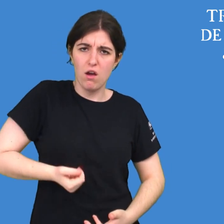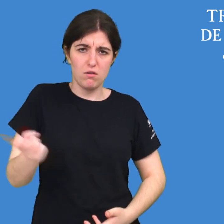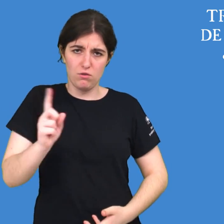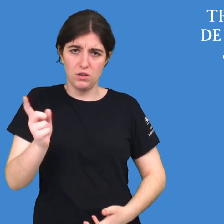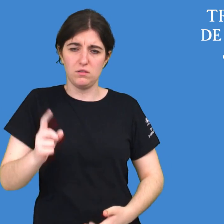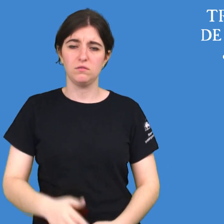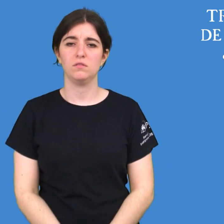no